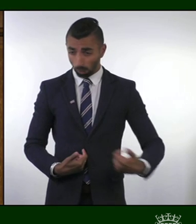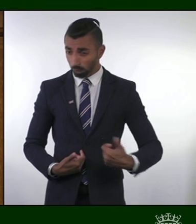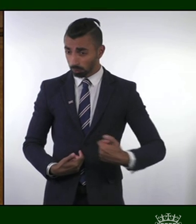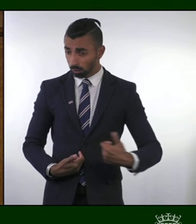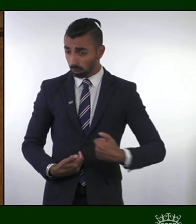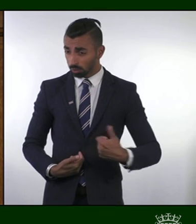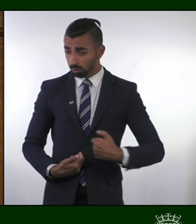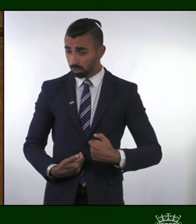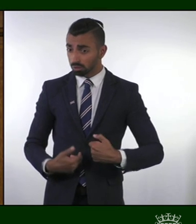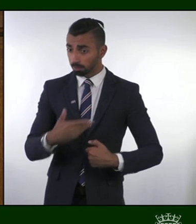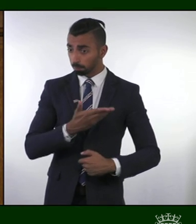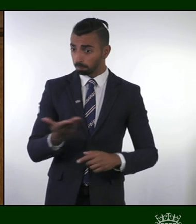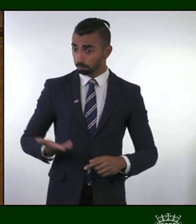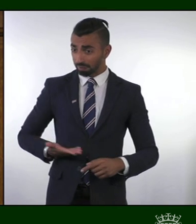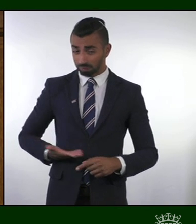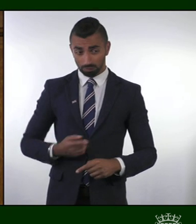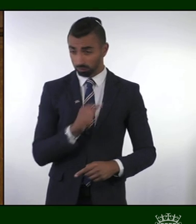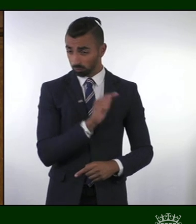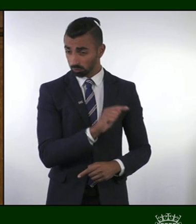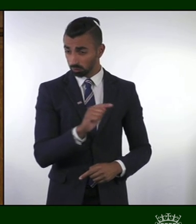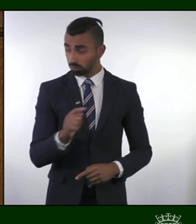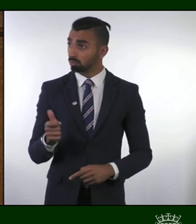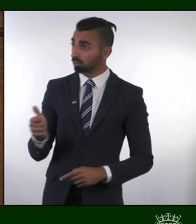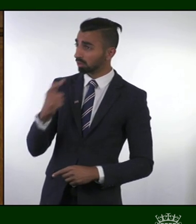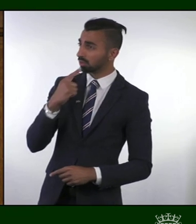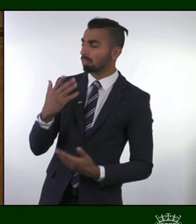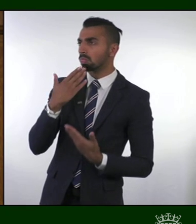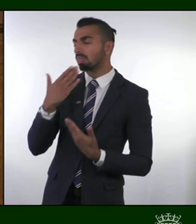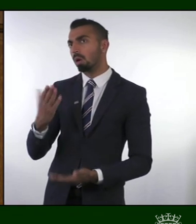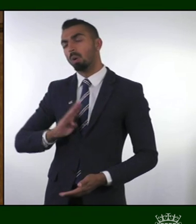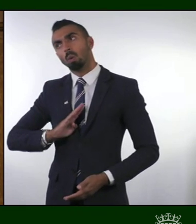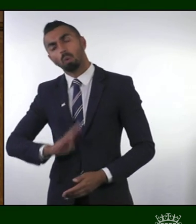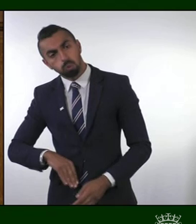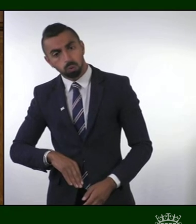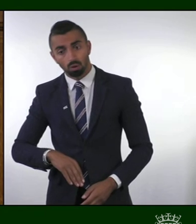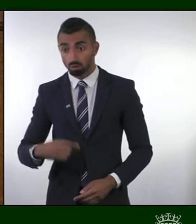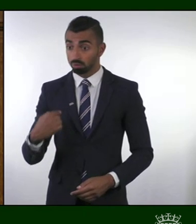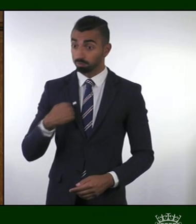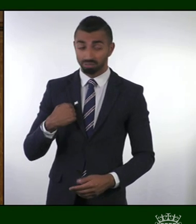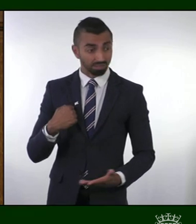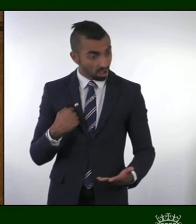So, thank you, Sir. It is a very important statement that you have made and it will benefit many of my constituents.